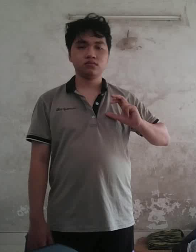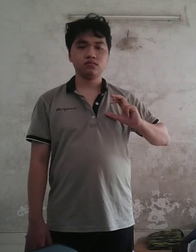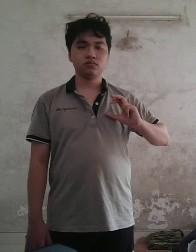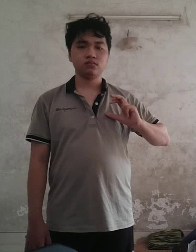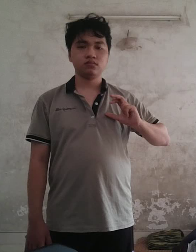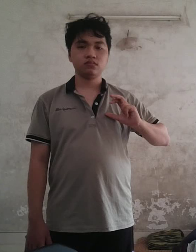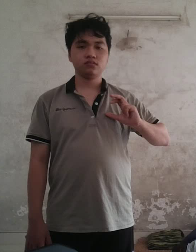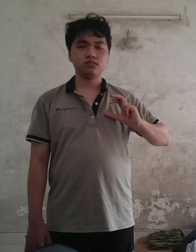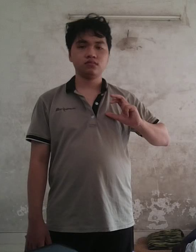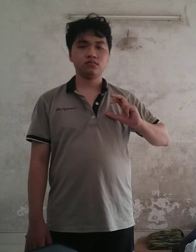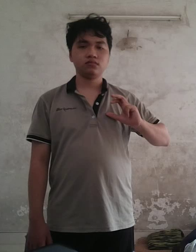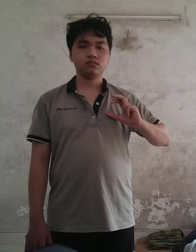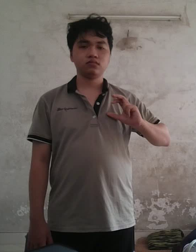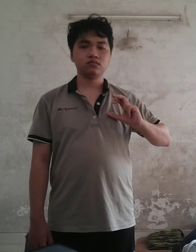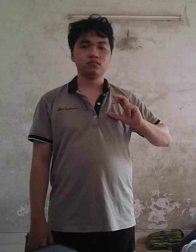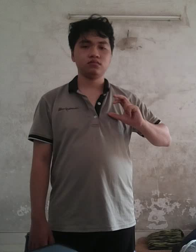giau co